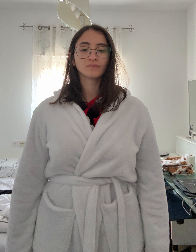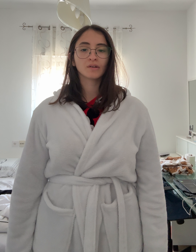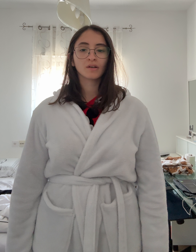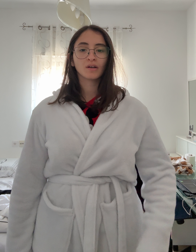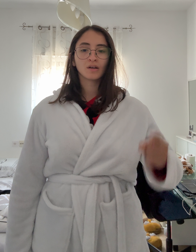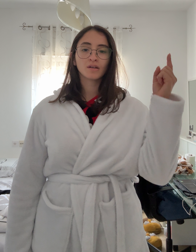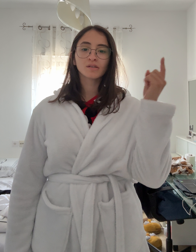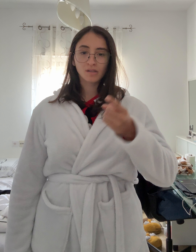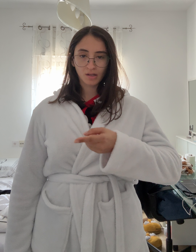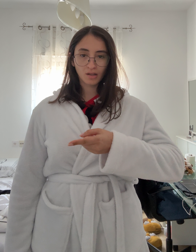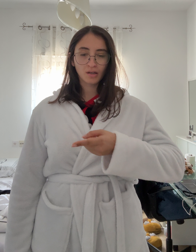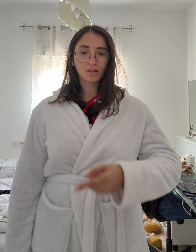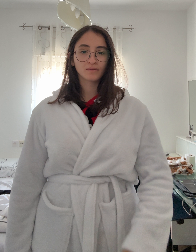צריך